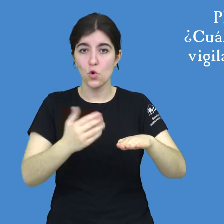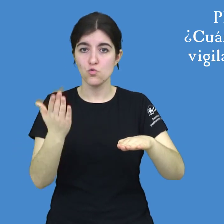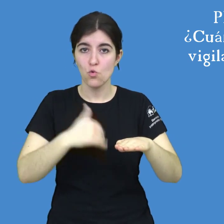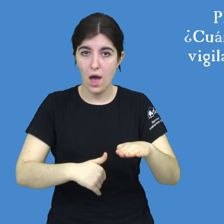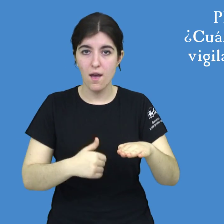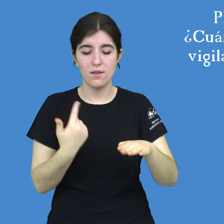haber no